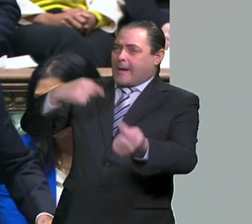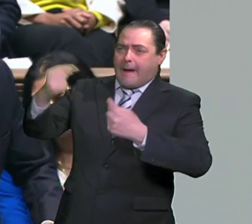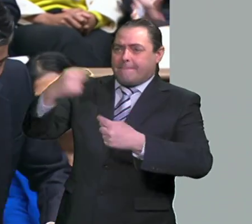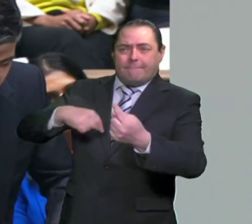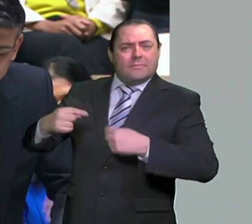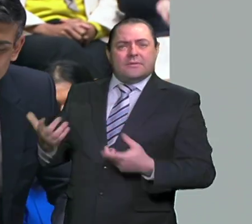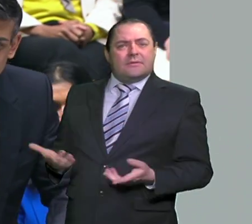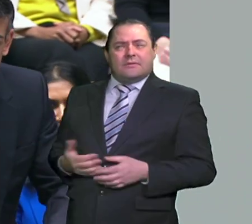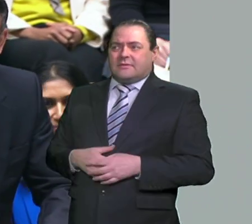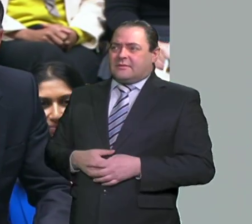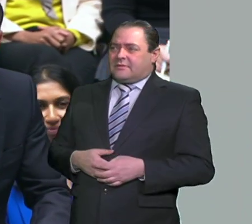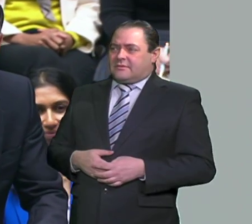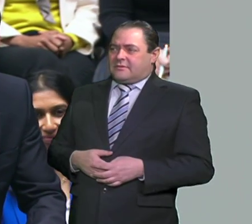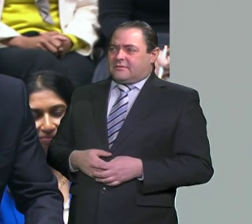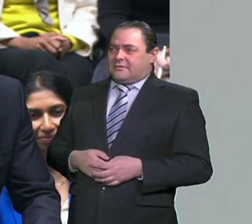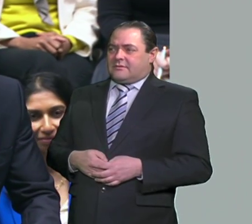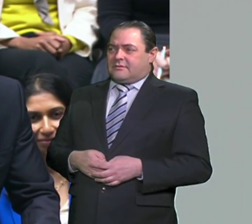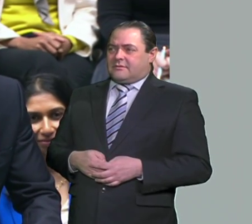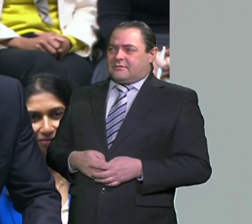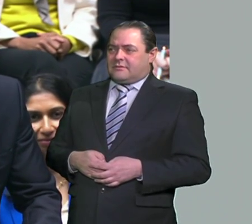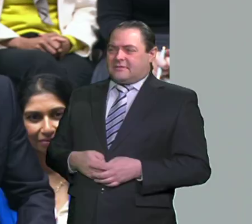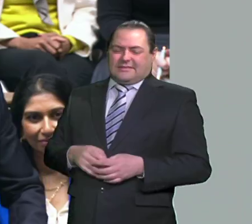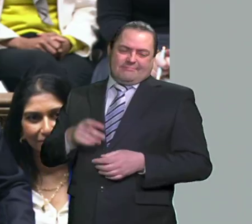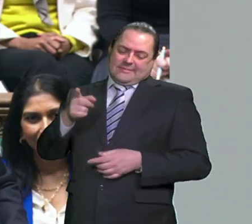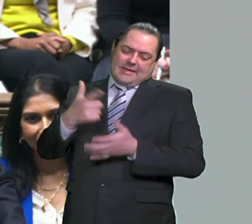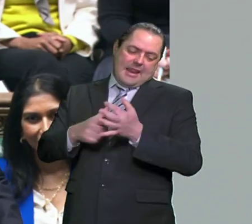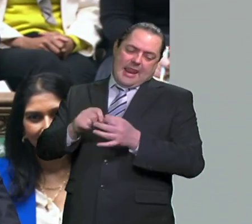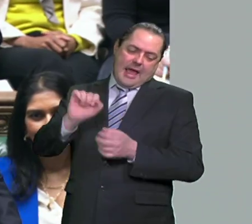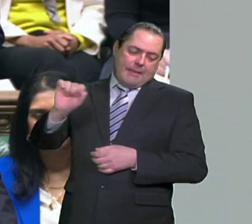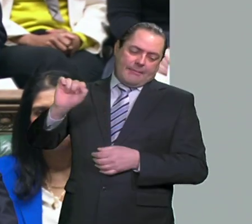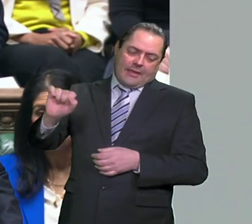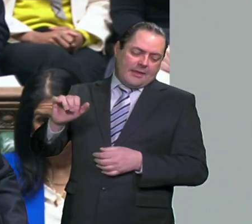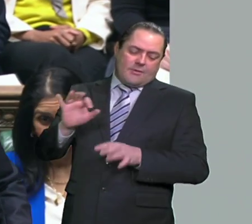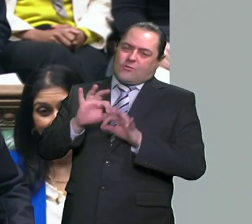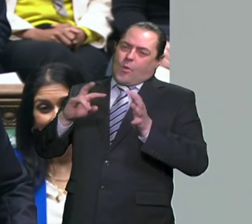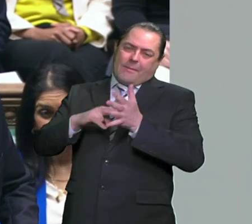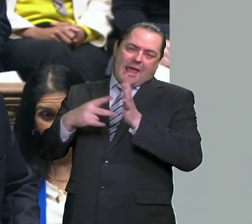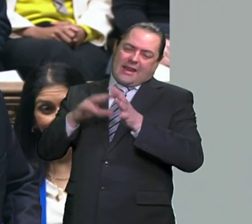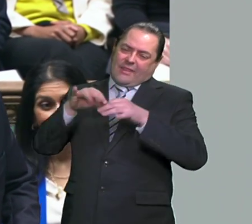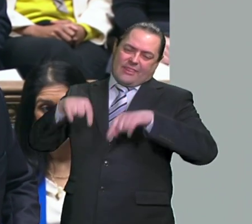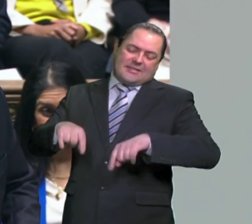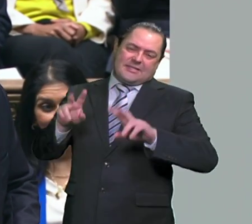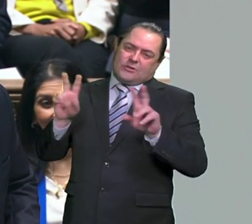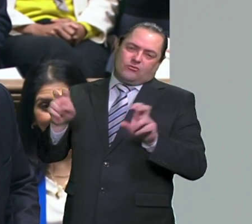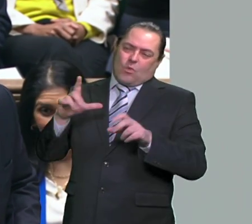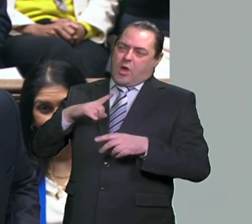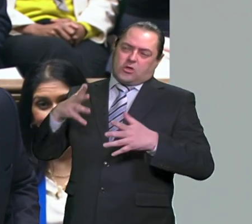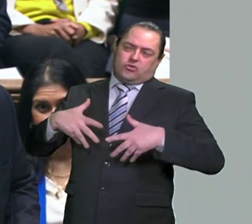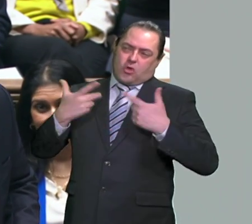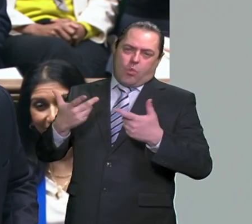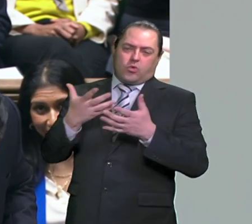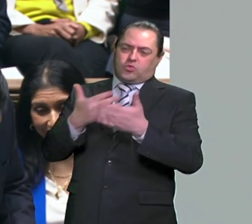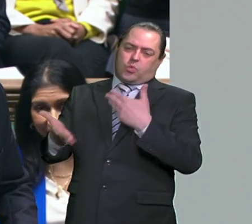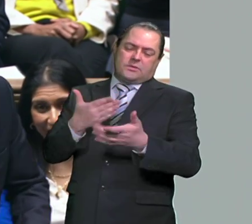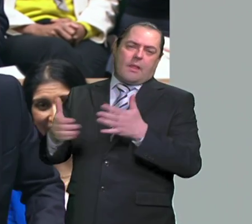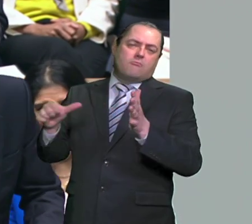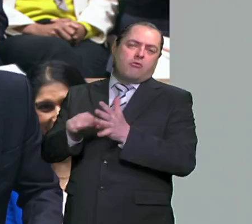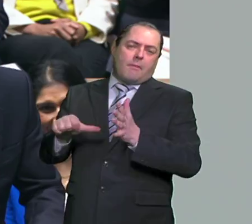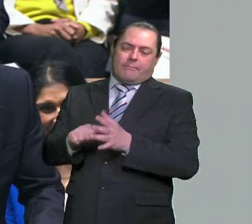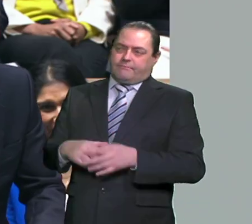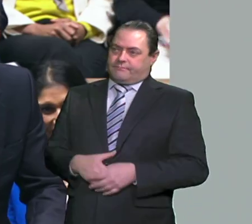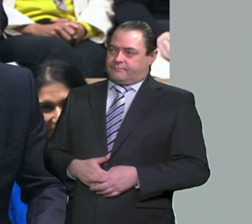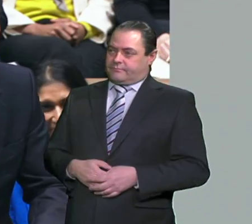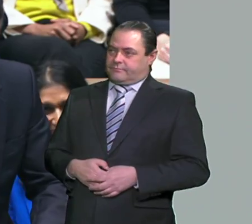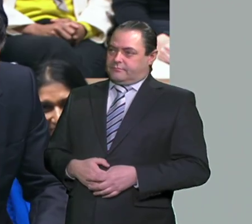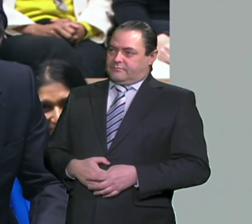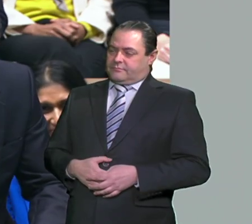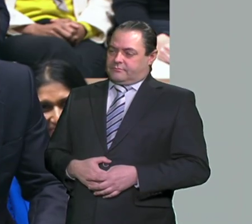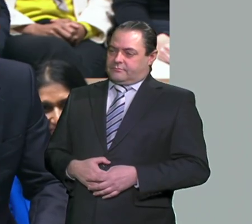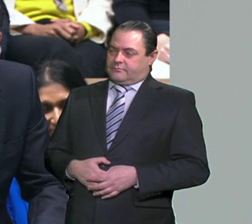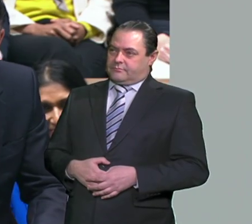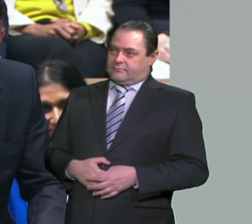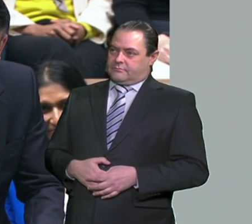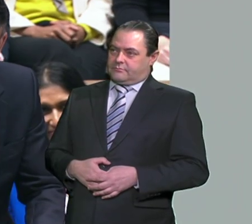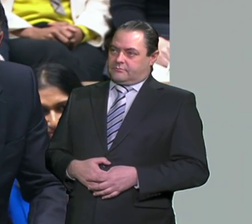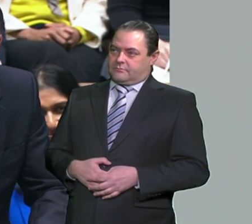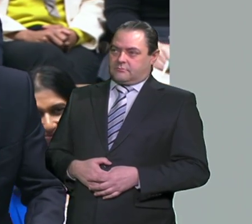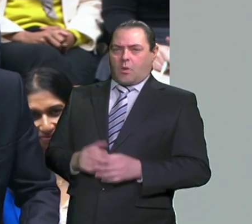Labour Members have absolutely no plan on this issue because they simply do not want to tackle the problem.